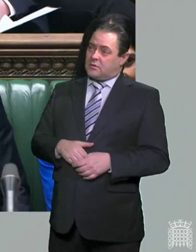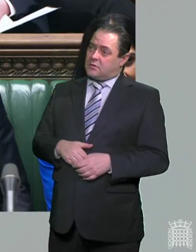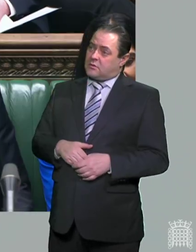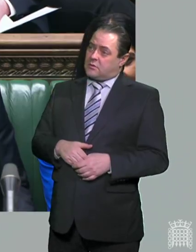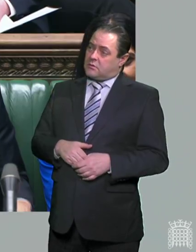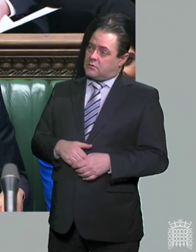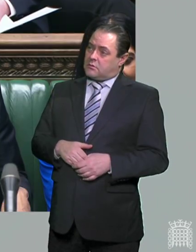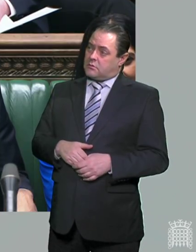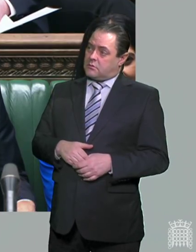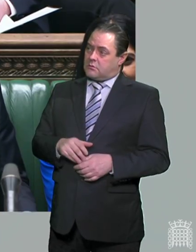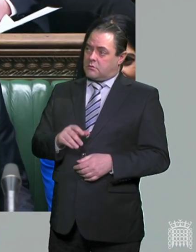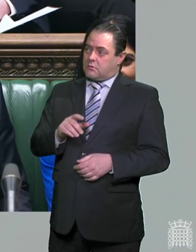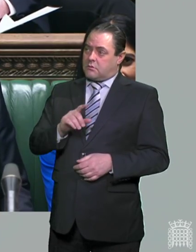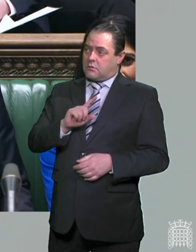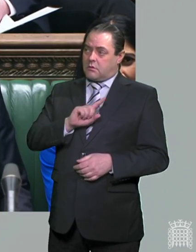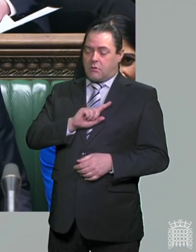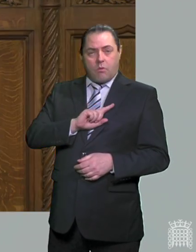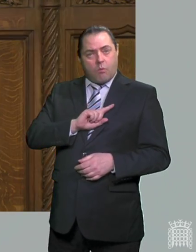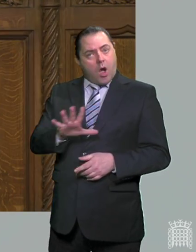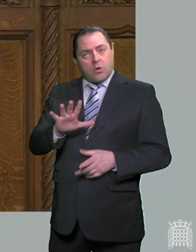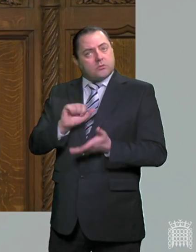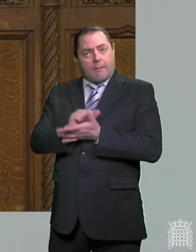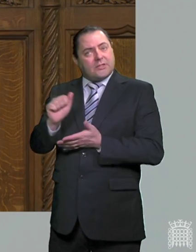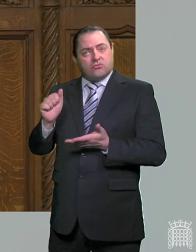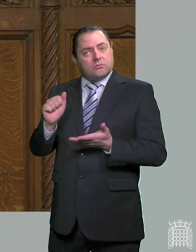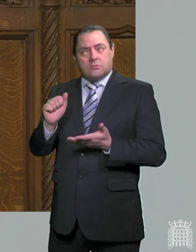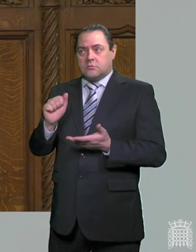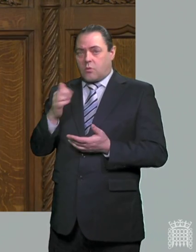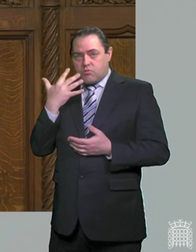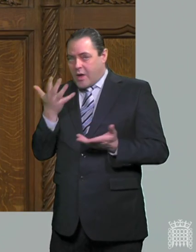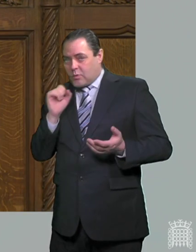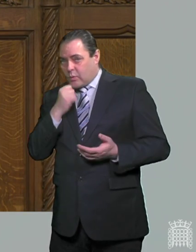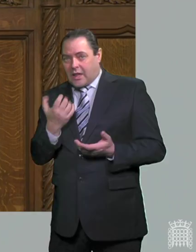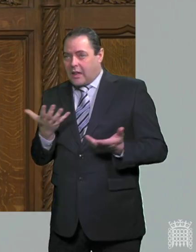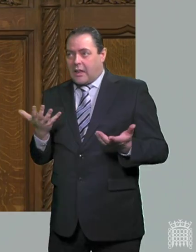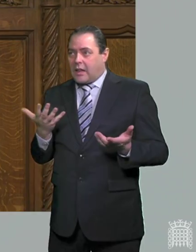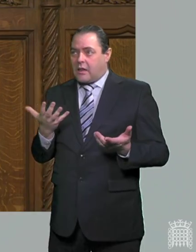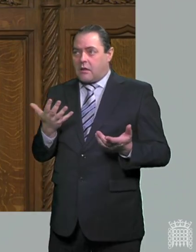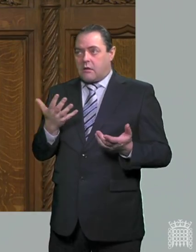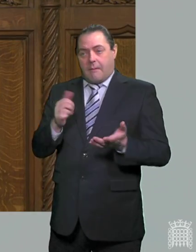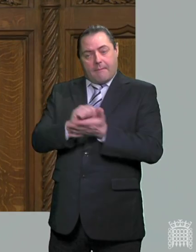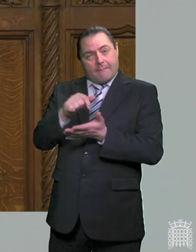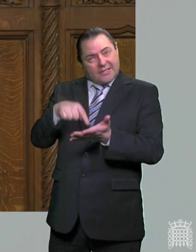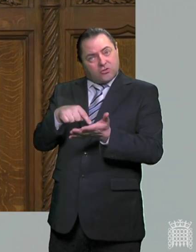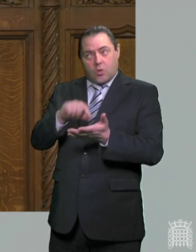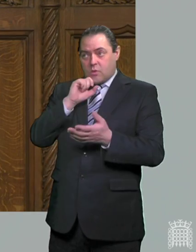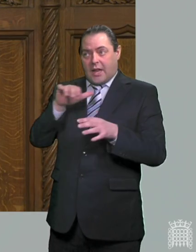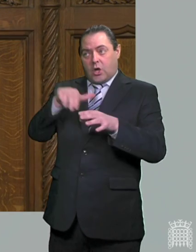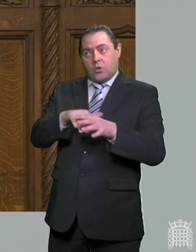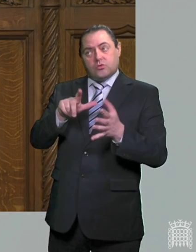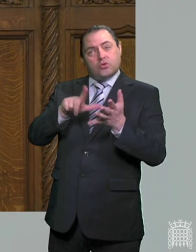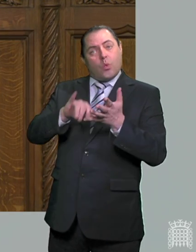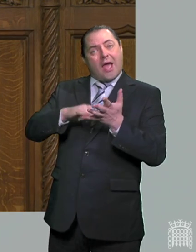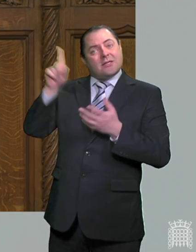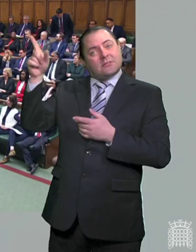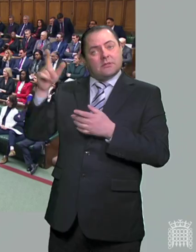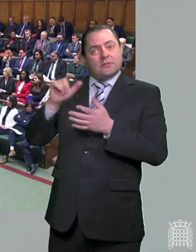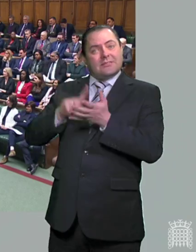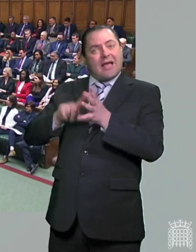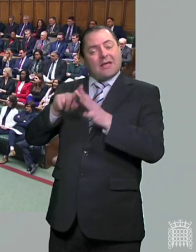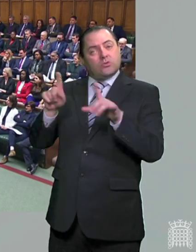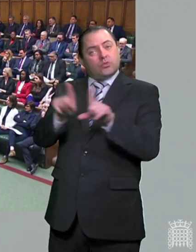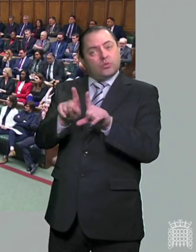So why on earth has the Prime Minister not published his tax returns yet, when will he do so, and when he does so, will he include his US tax returns?